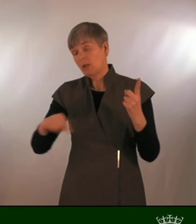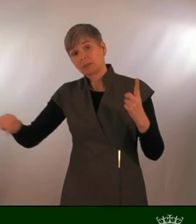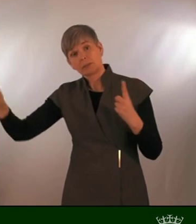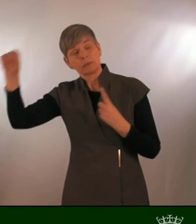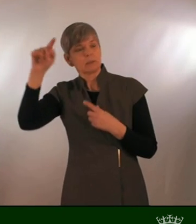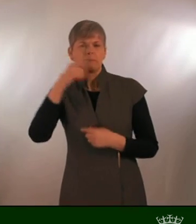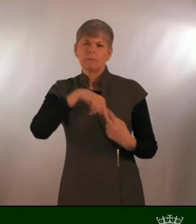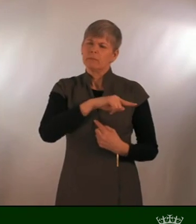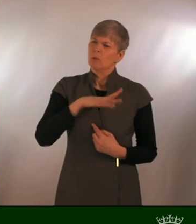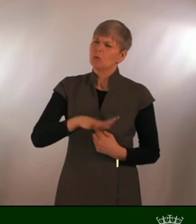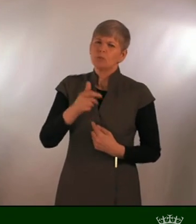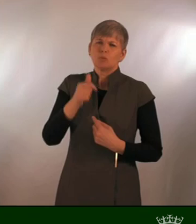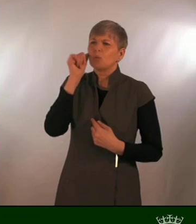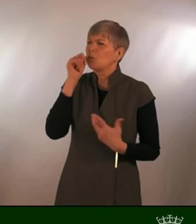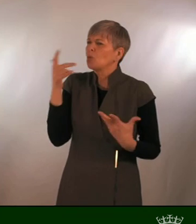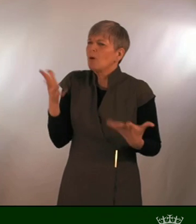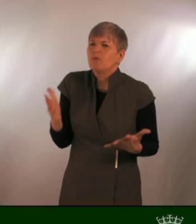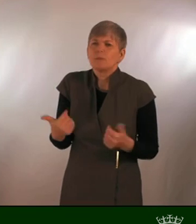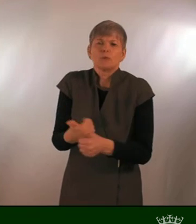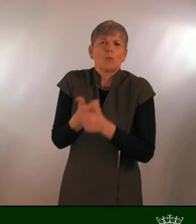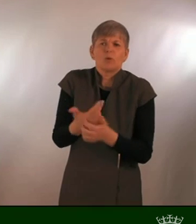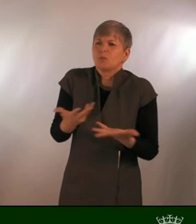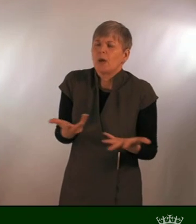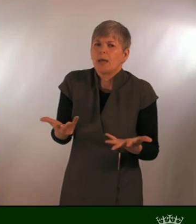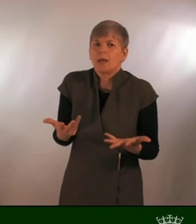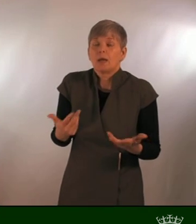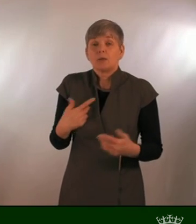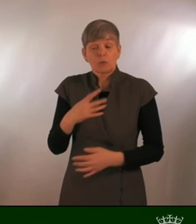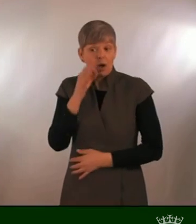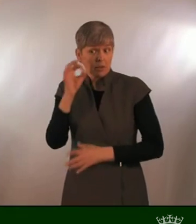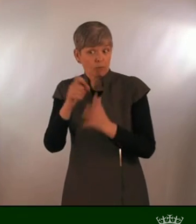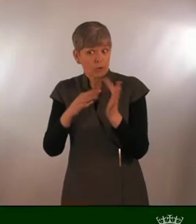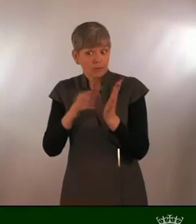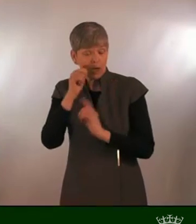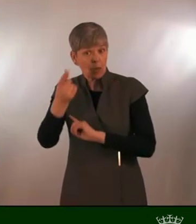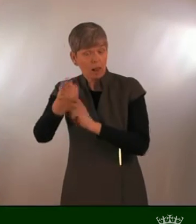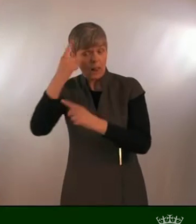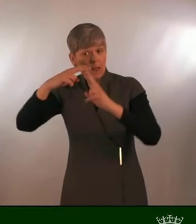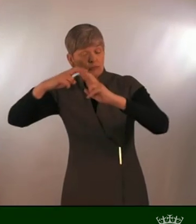When will the Prime Minister instruct such an inquiry to listen to those families, and the experts?